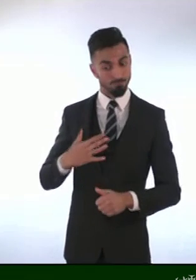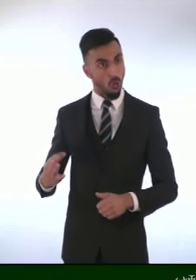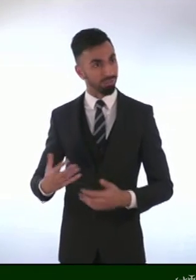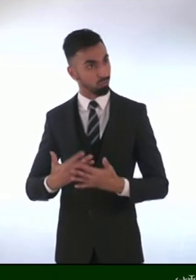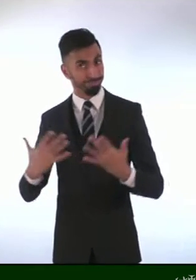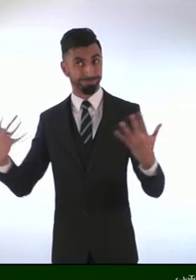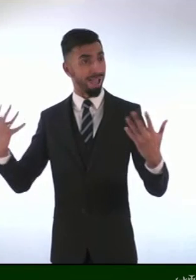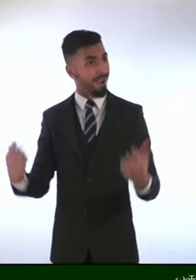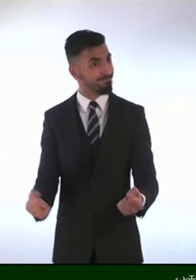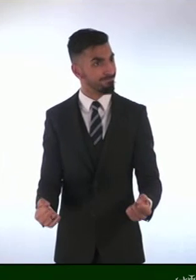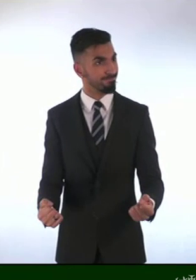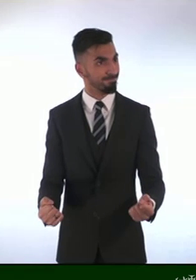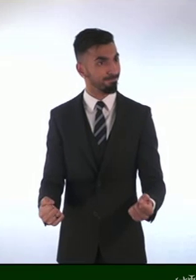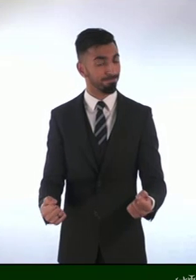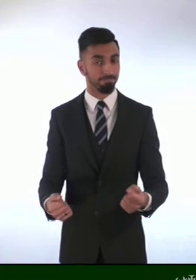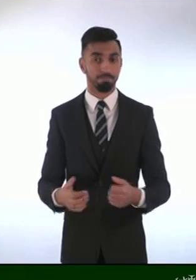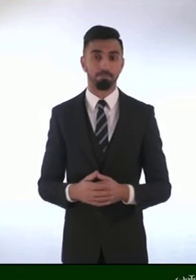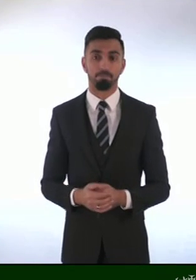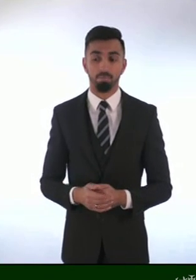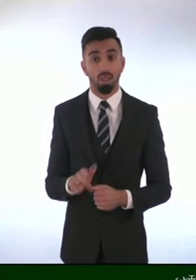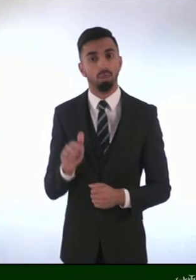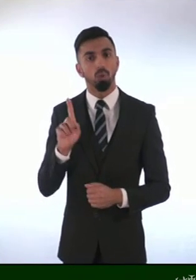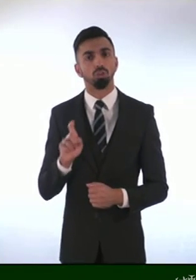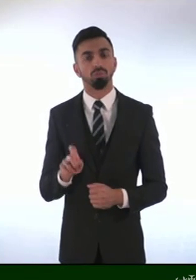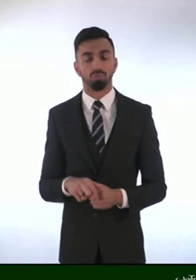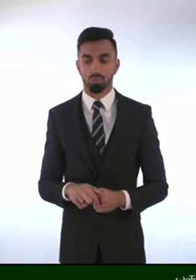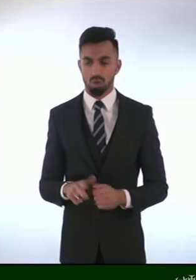The Prime Minister talked about supporting families.